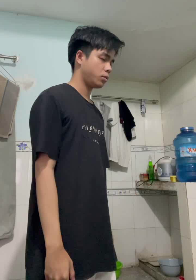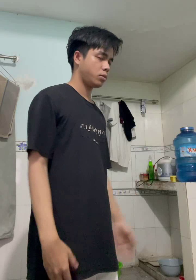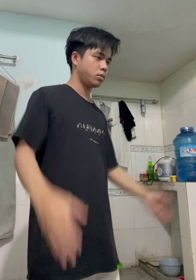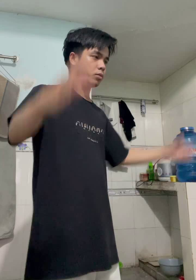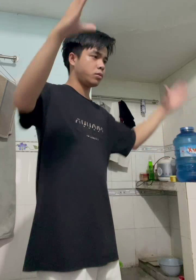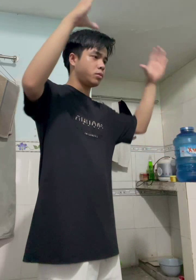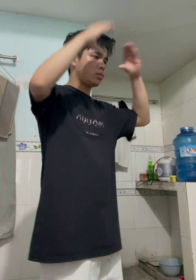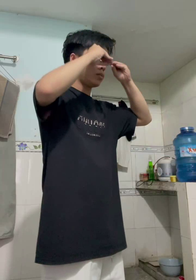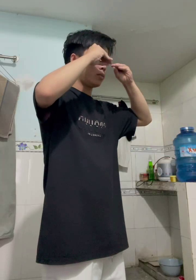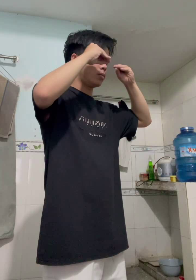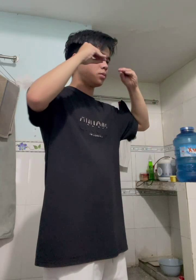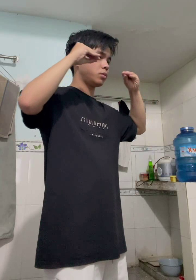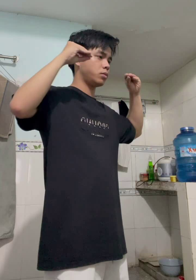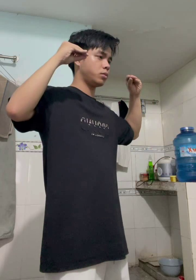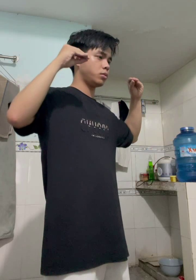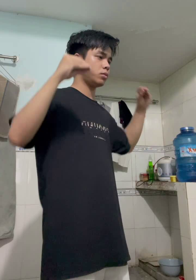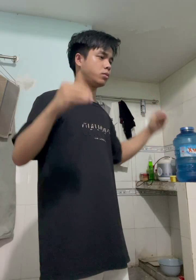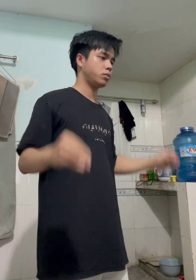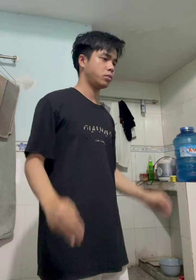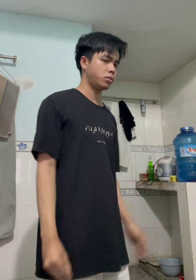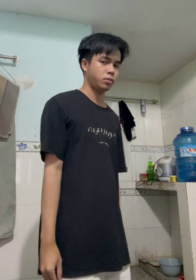buoi toi